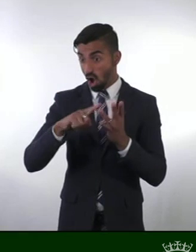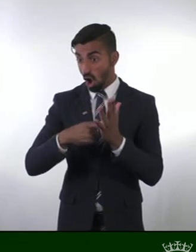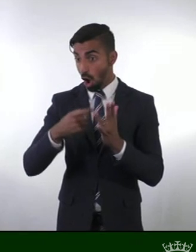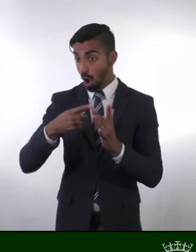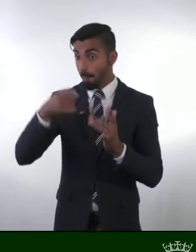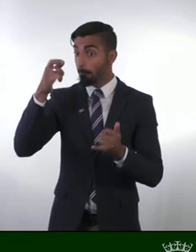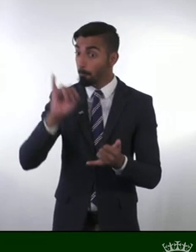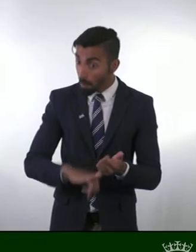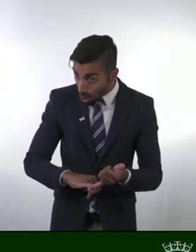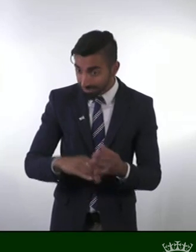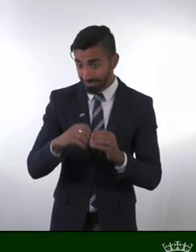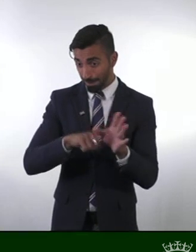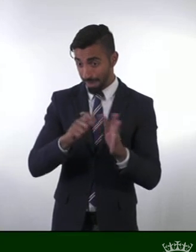And he can use his bike.